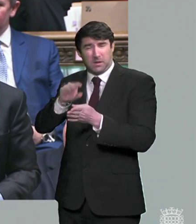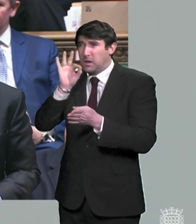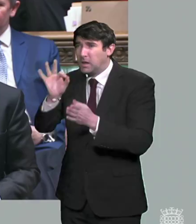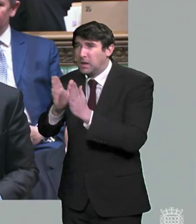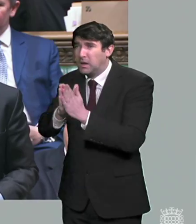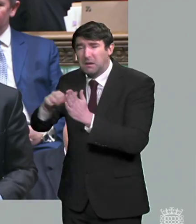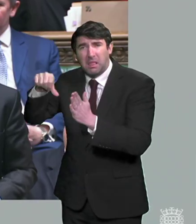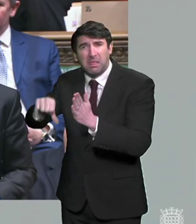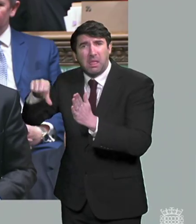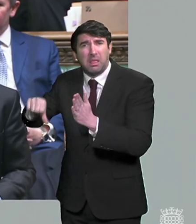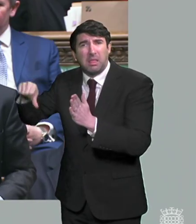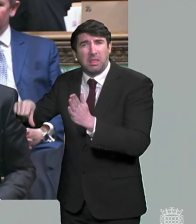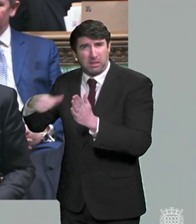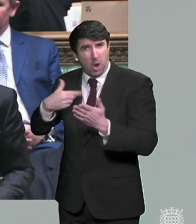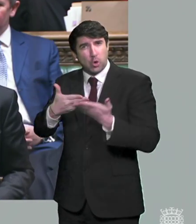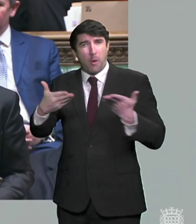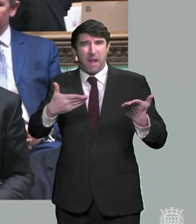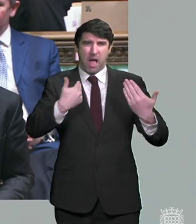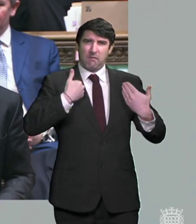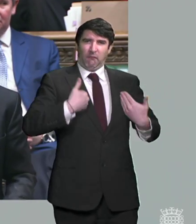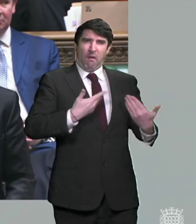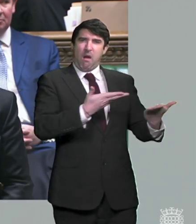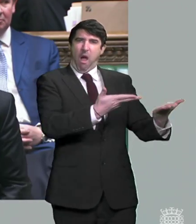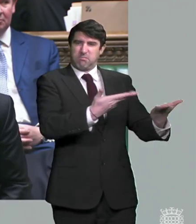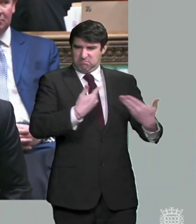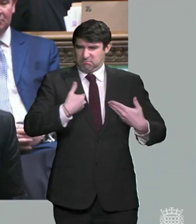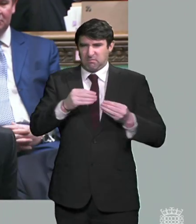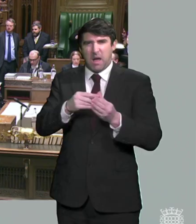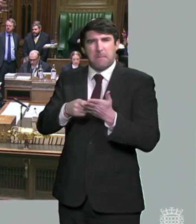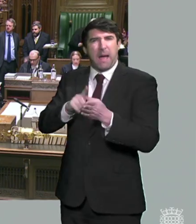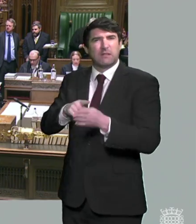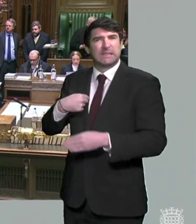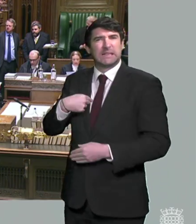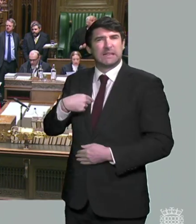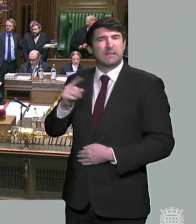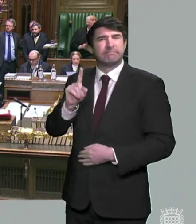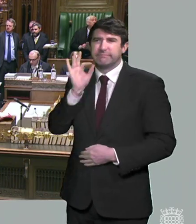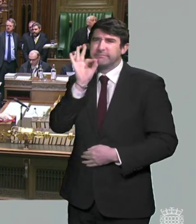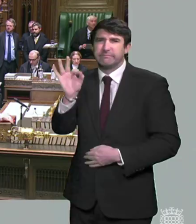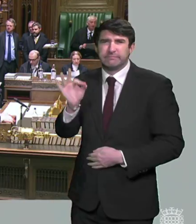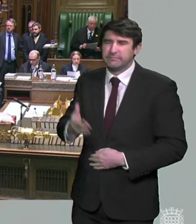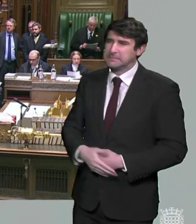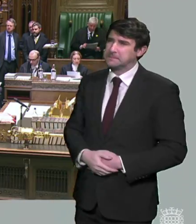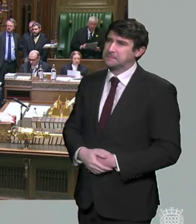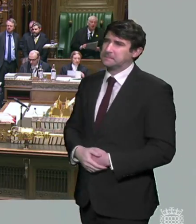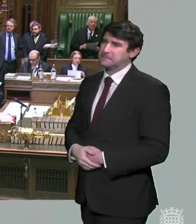What hope, prospect and opportunity can I offer people in Barry for the next round of levelling-up funding?